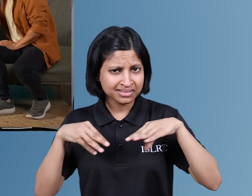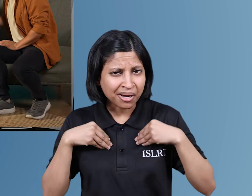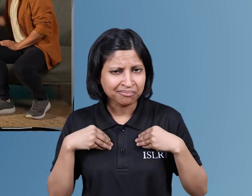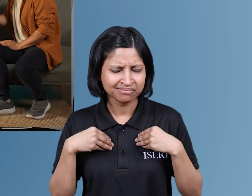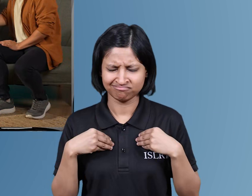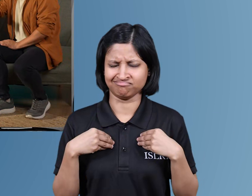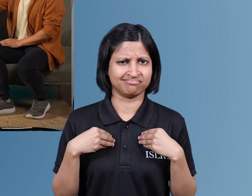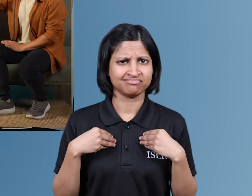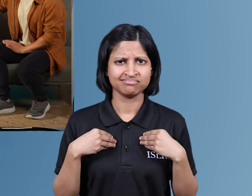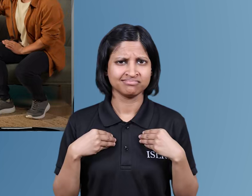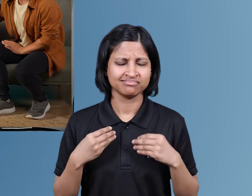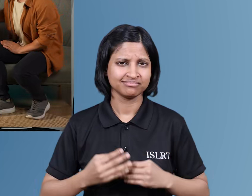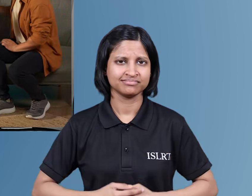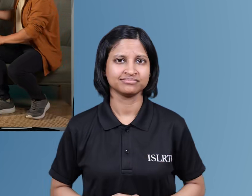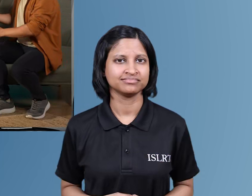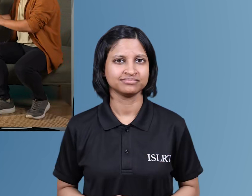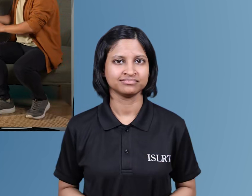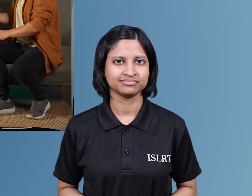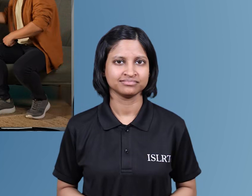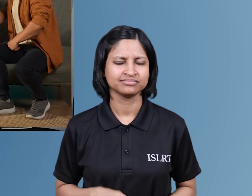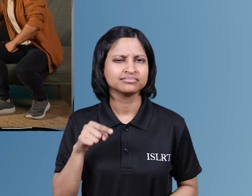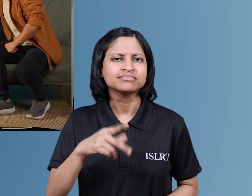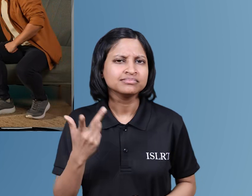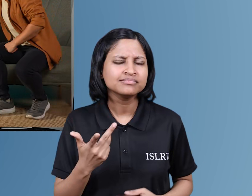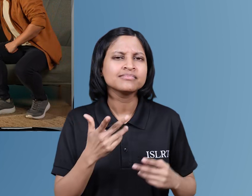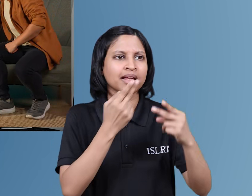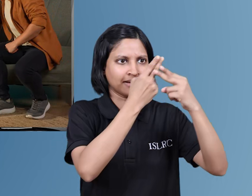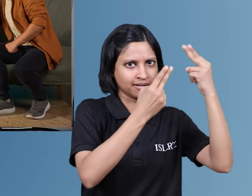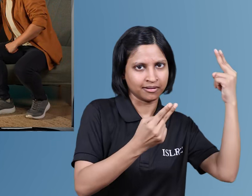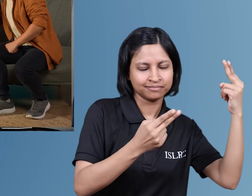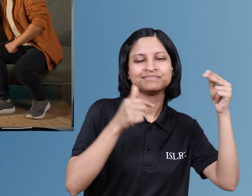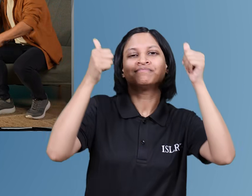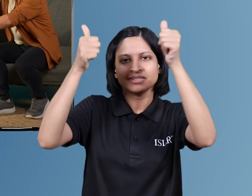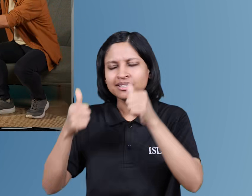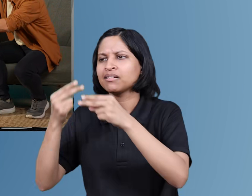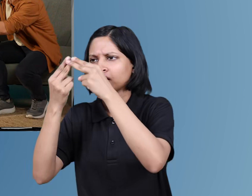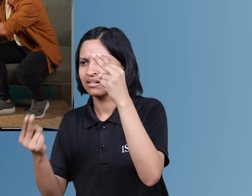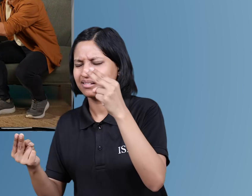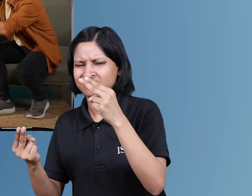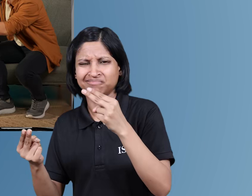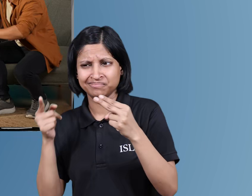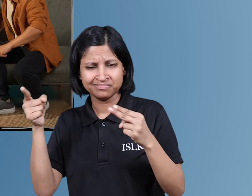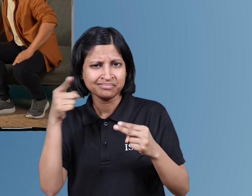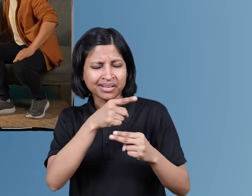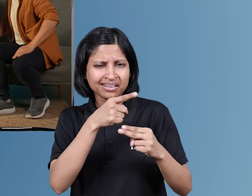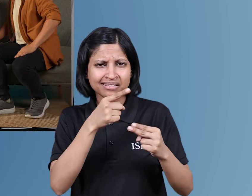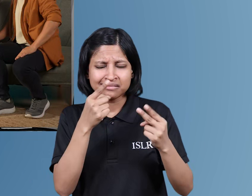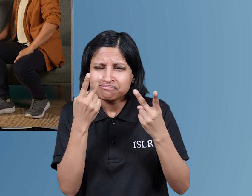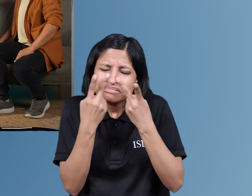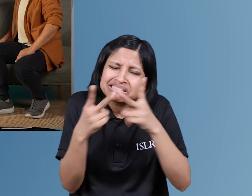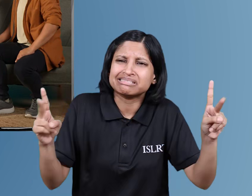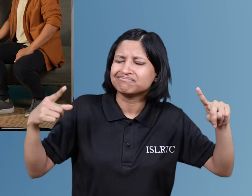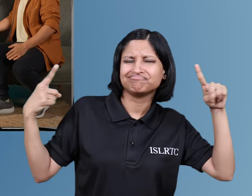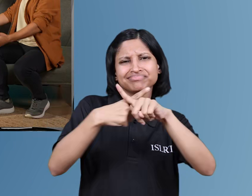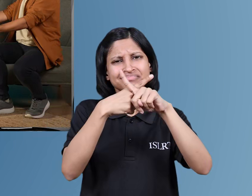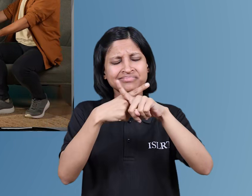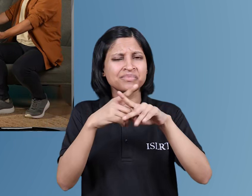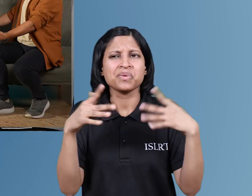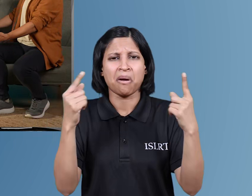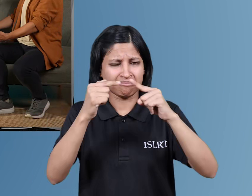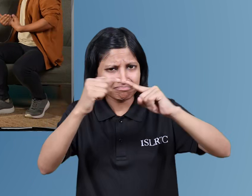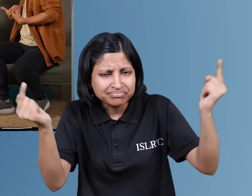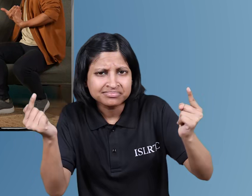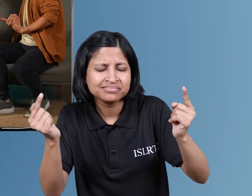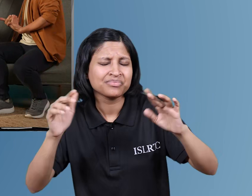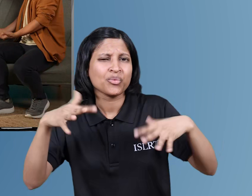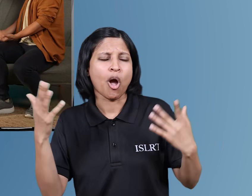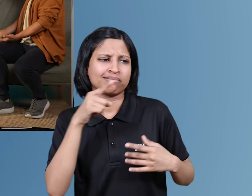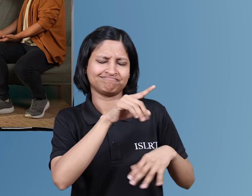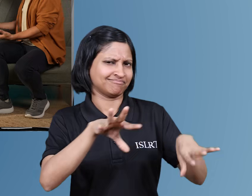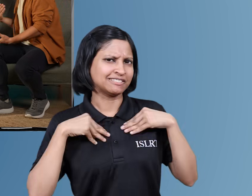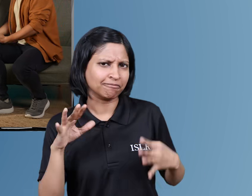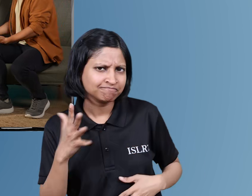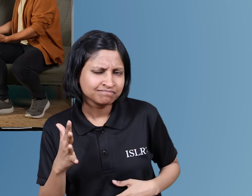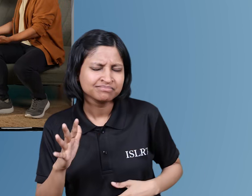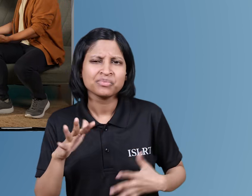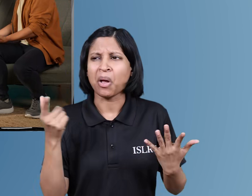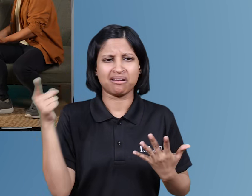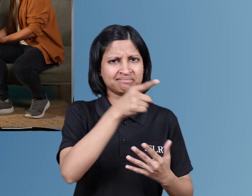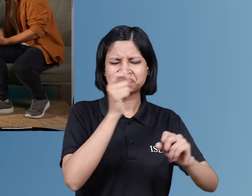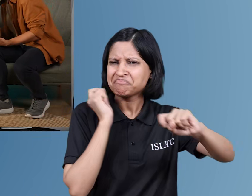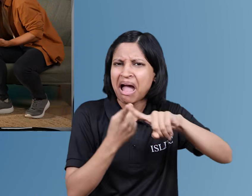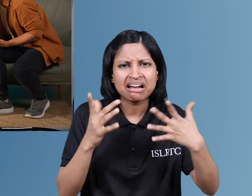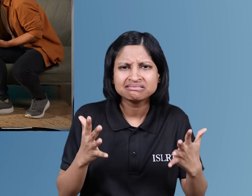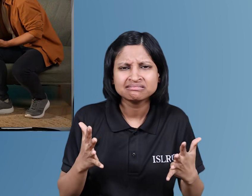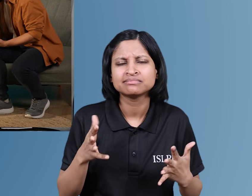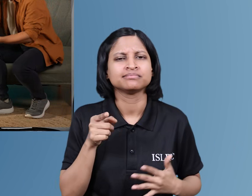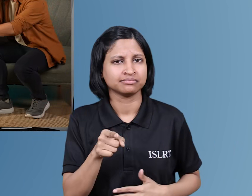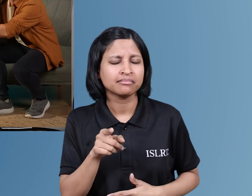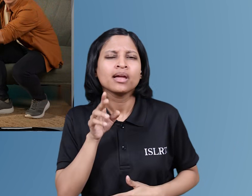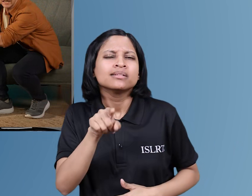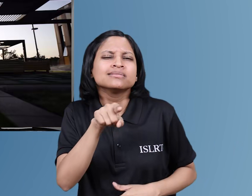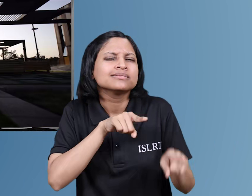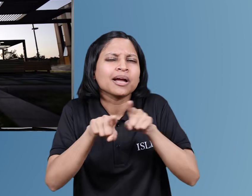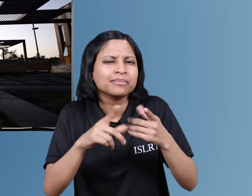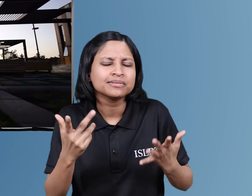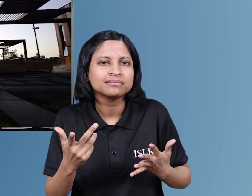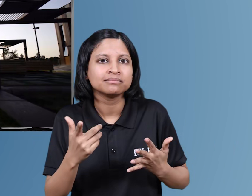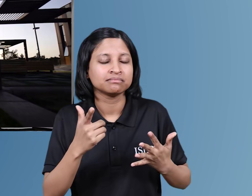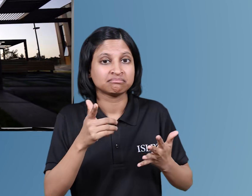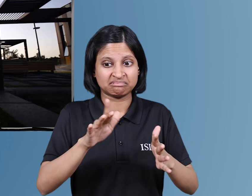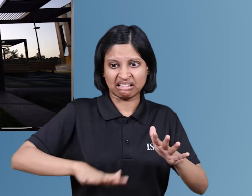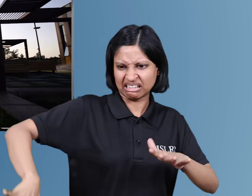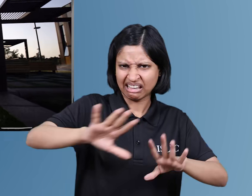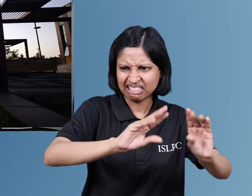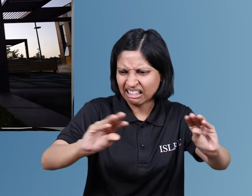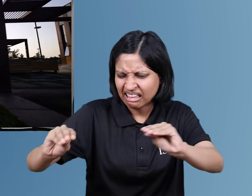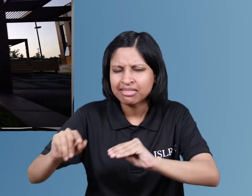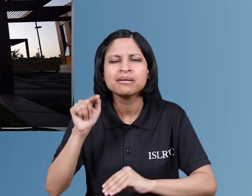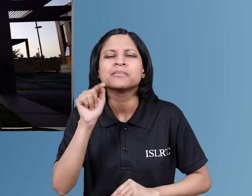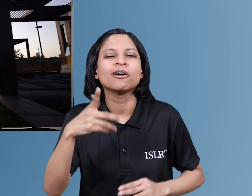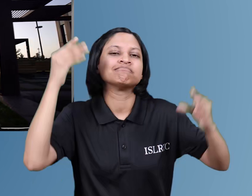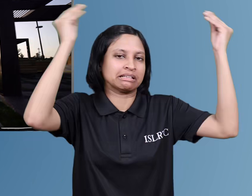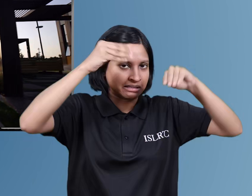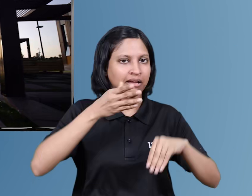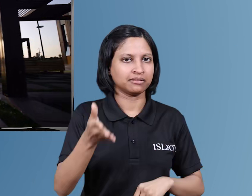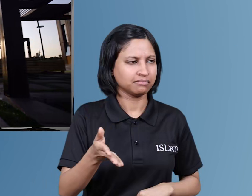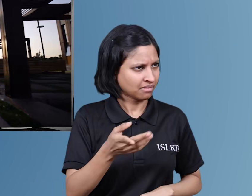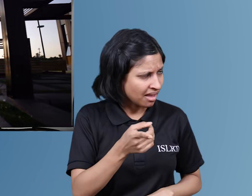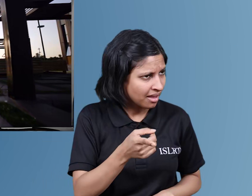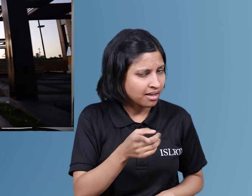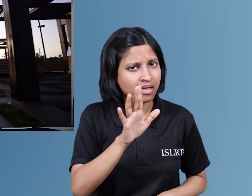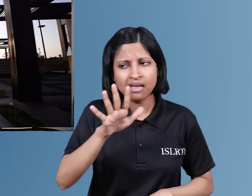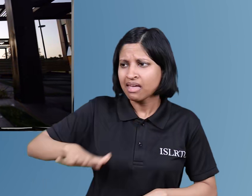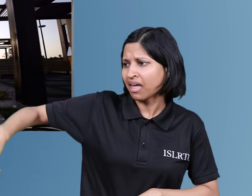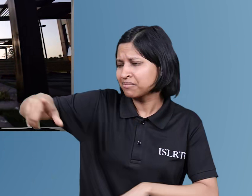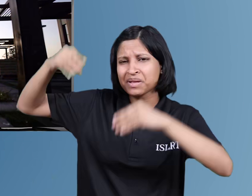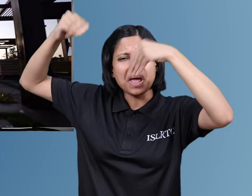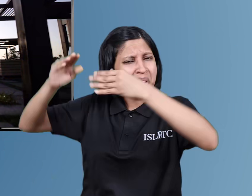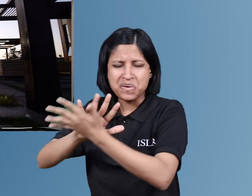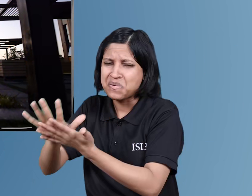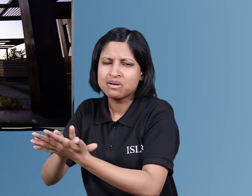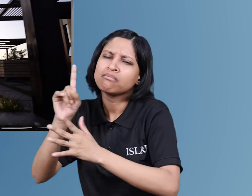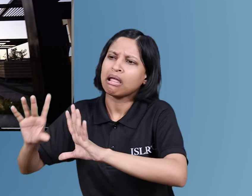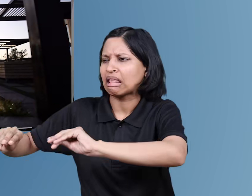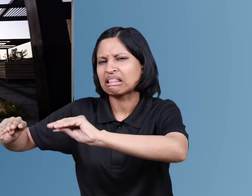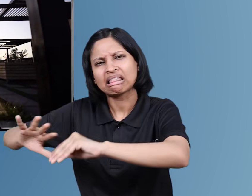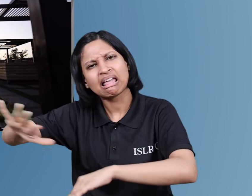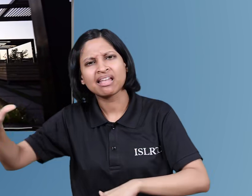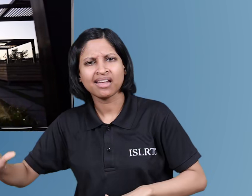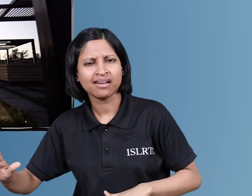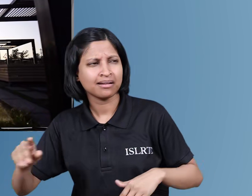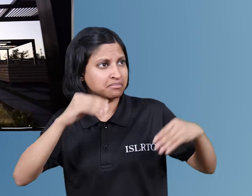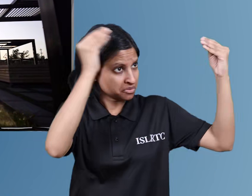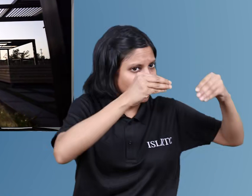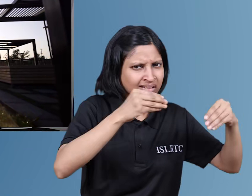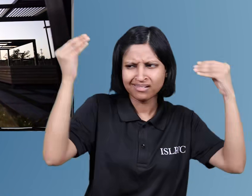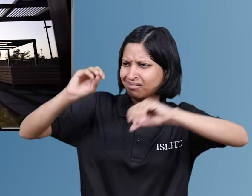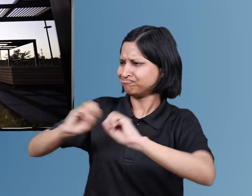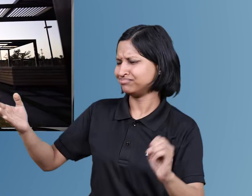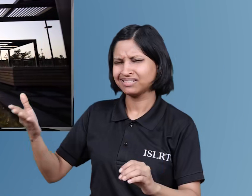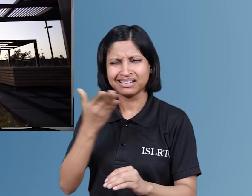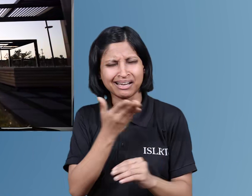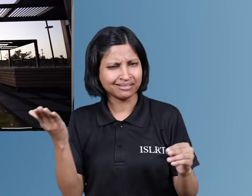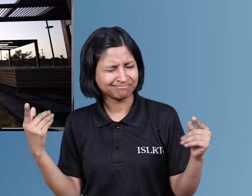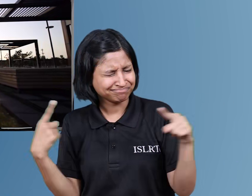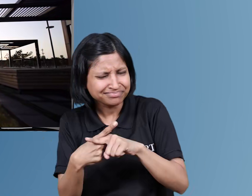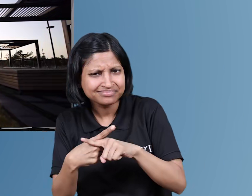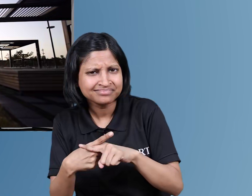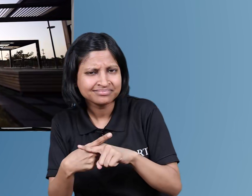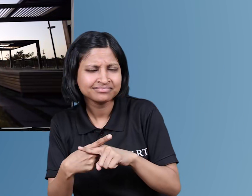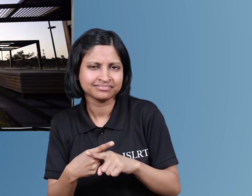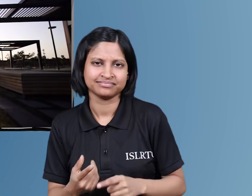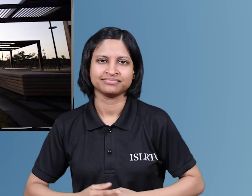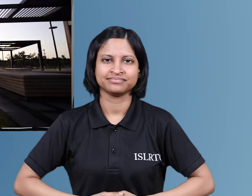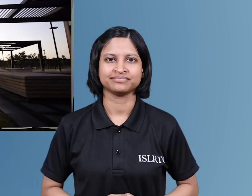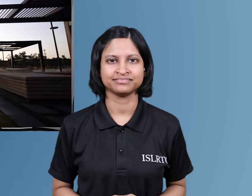Invalidity Invalidity means that an argument is flawed, not acceptable or inaccurate because the conclusion does not align with the reasons provided. consider the argument “The ground is wet, therefore it must have rained.” Thus, the invalidity is that the conclusion is not necessarily true; The ground could be wet for other reasons.